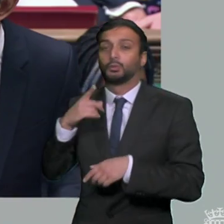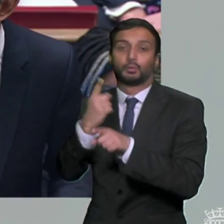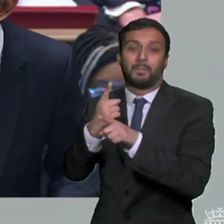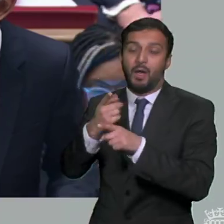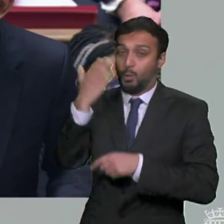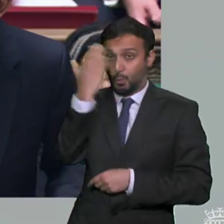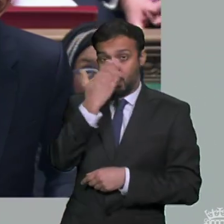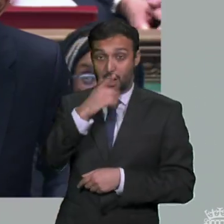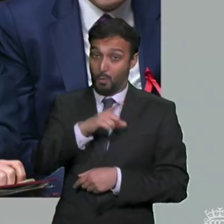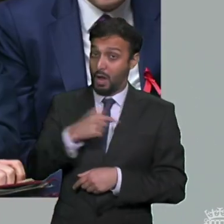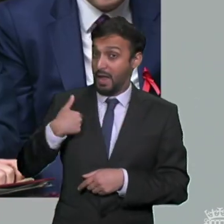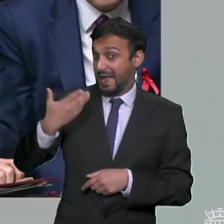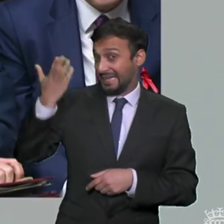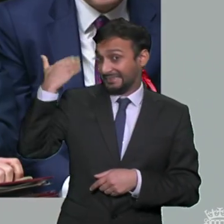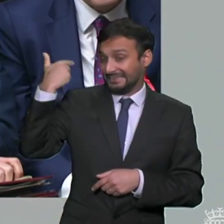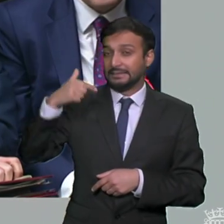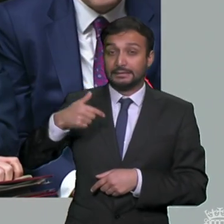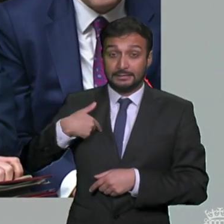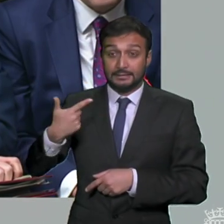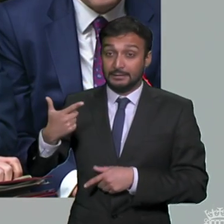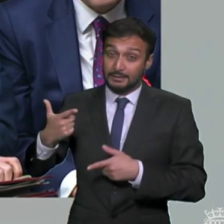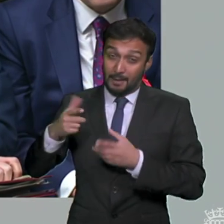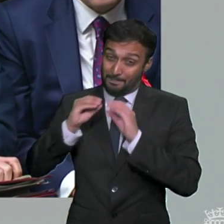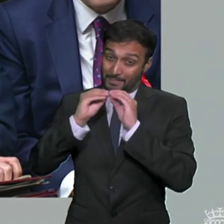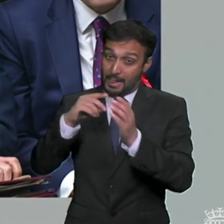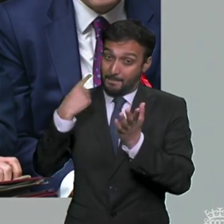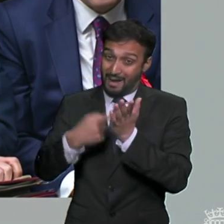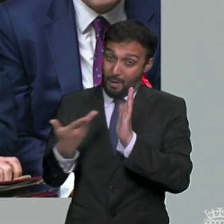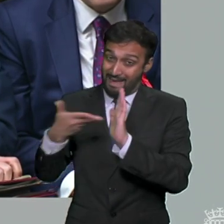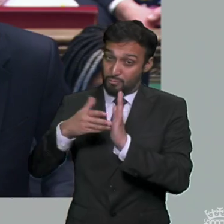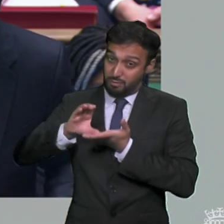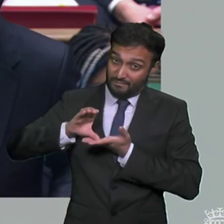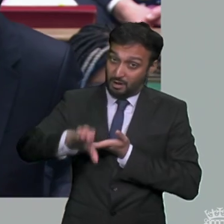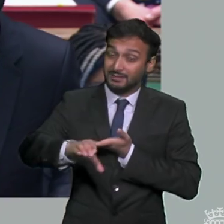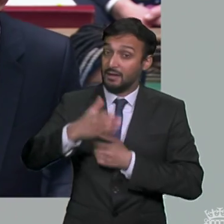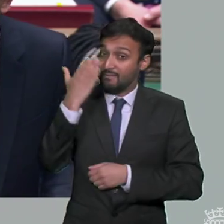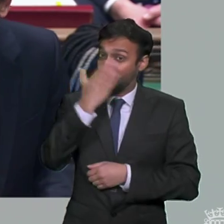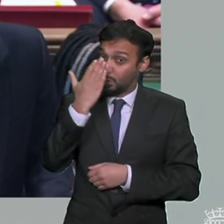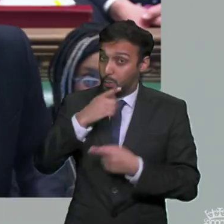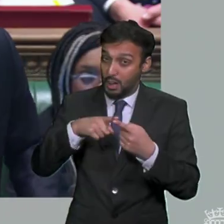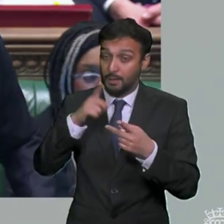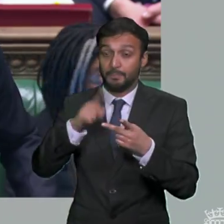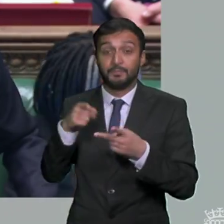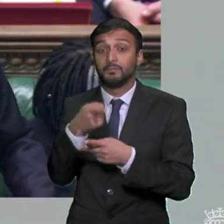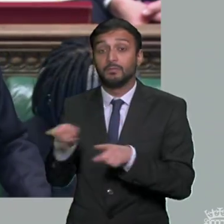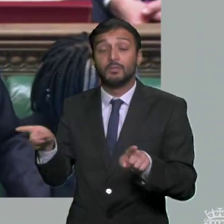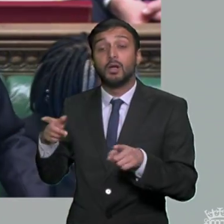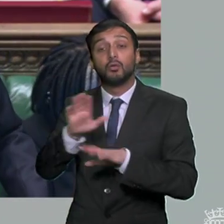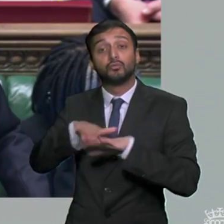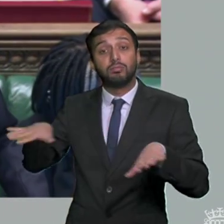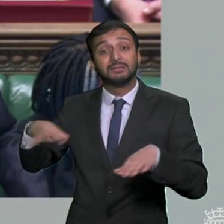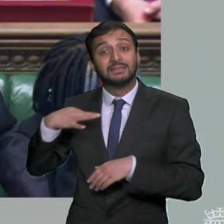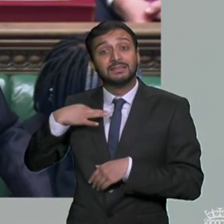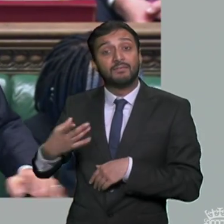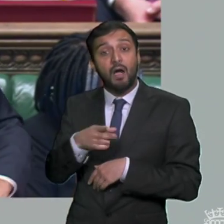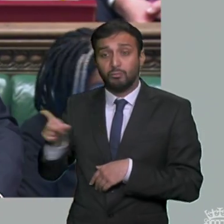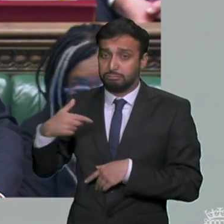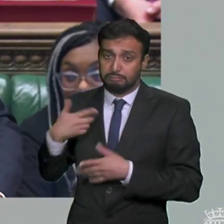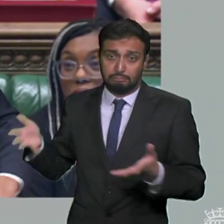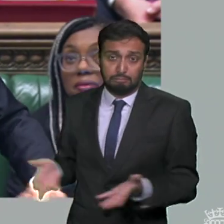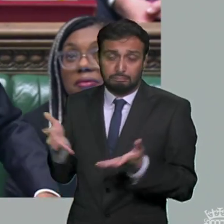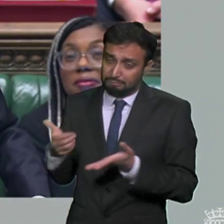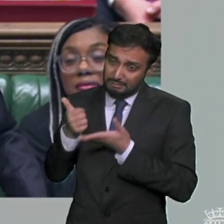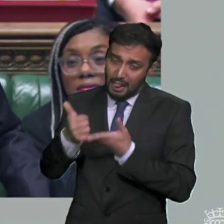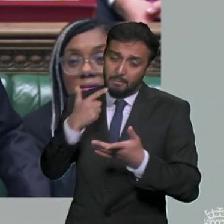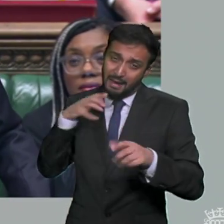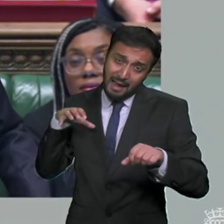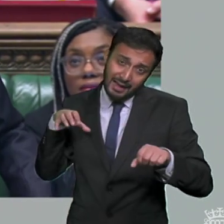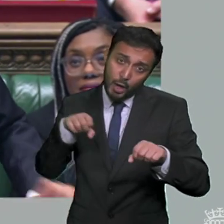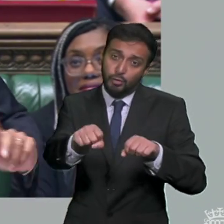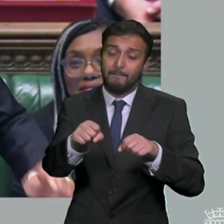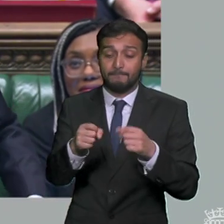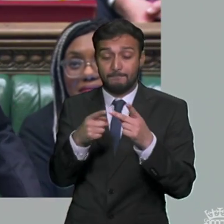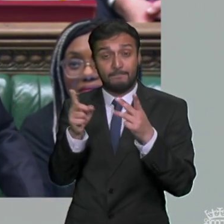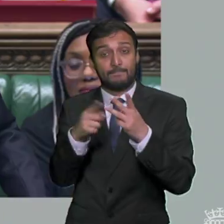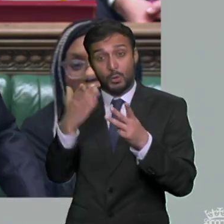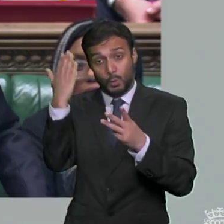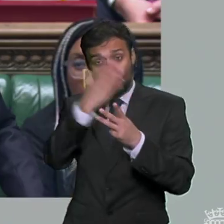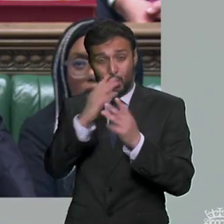We are helping millions of the most disadvantaged children to catch up with their lost learning, and we are driving up school standards.